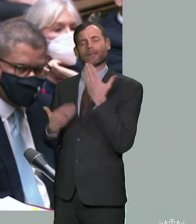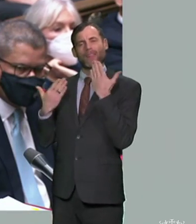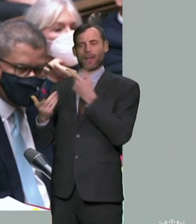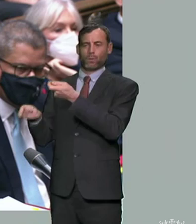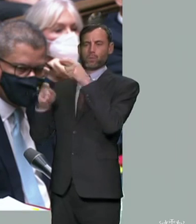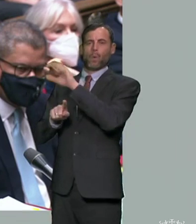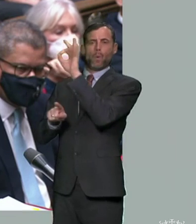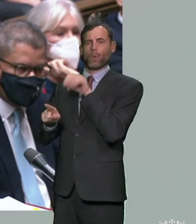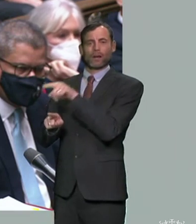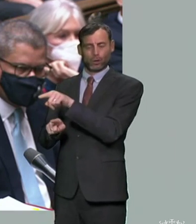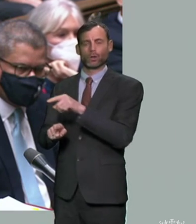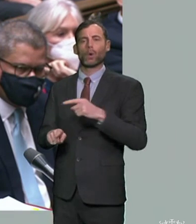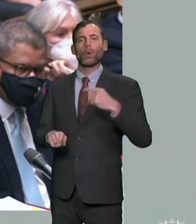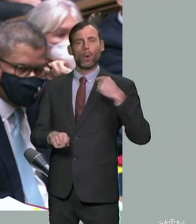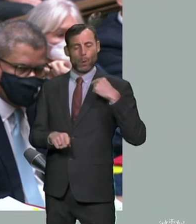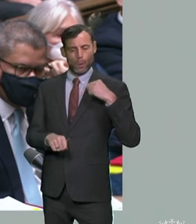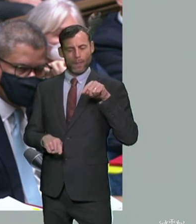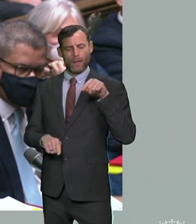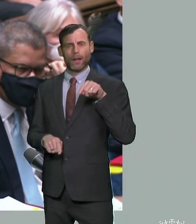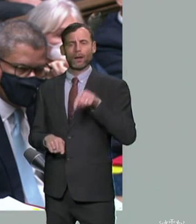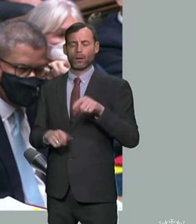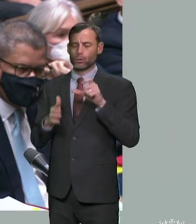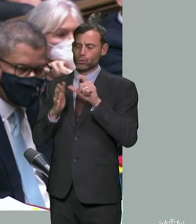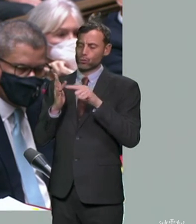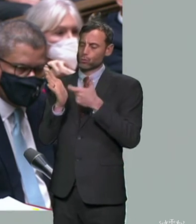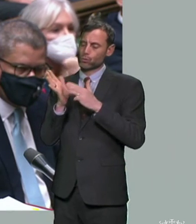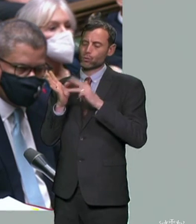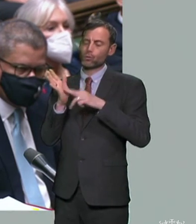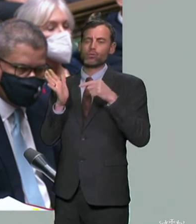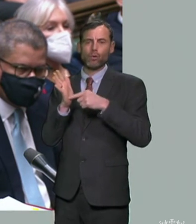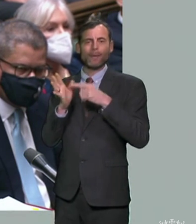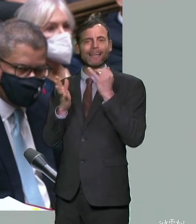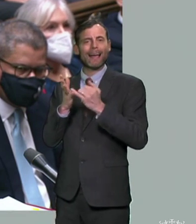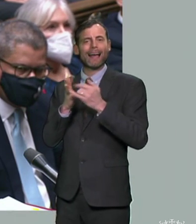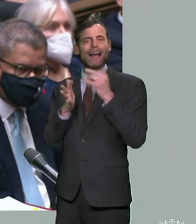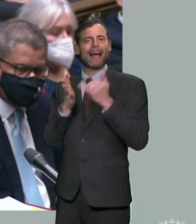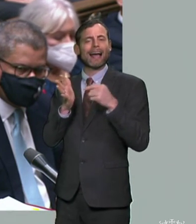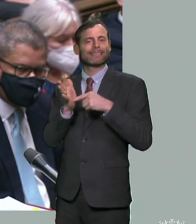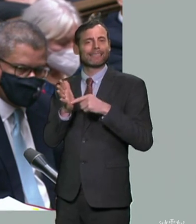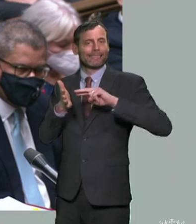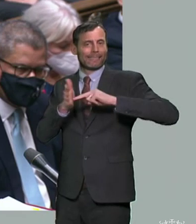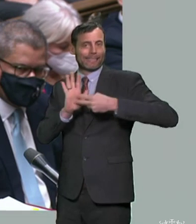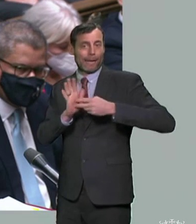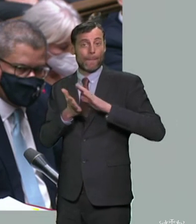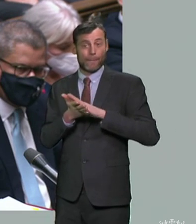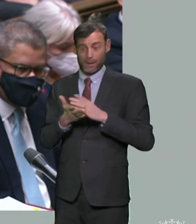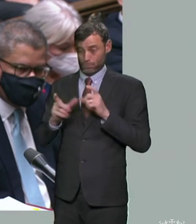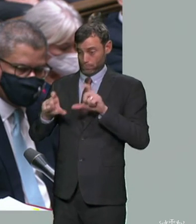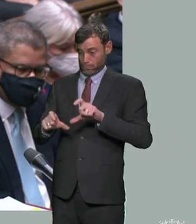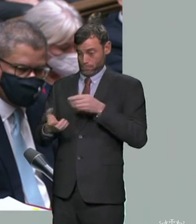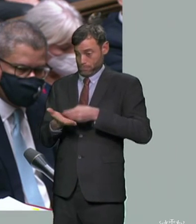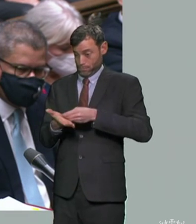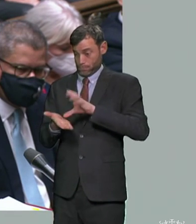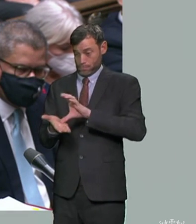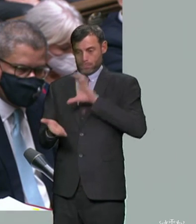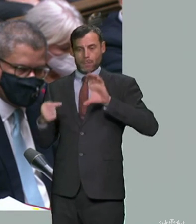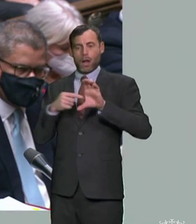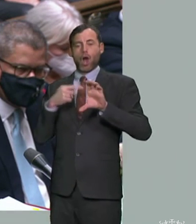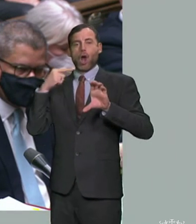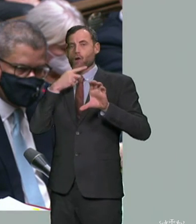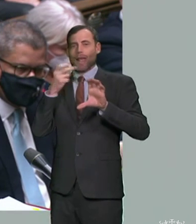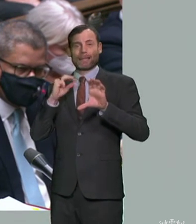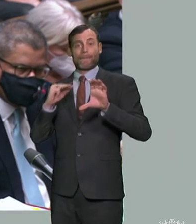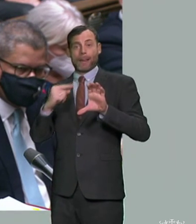We will certainly be legislating to expand the dormant assets scheme to include new financial assets, which would unlock an estimated £880 million.